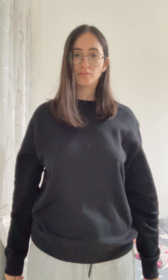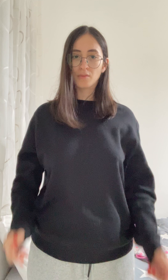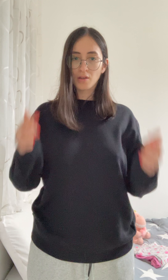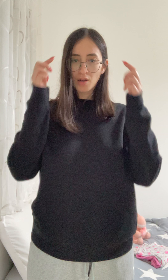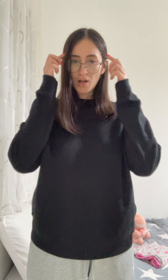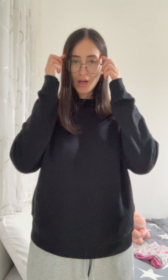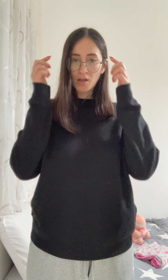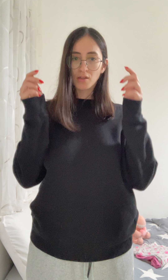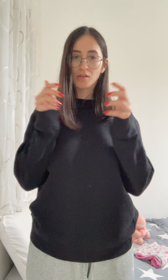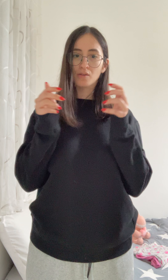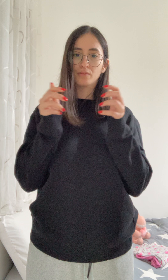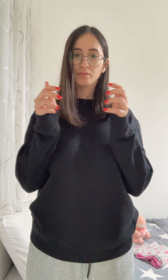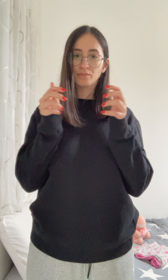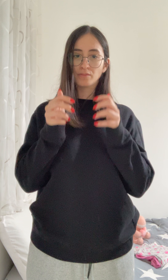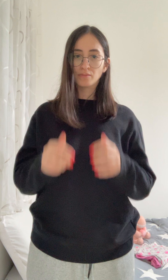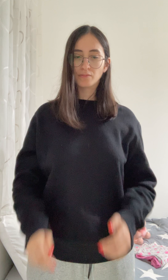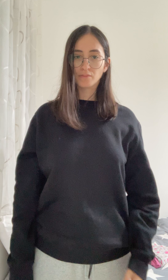לחוץ